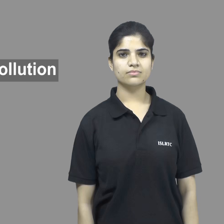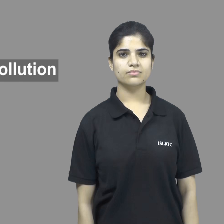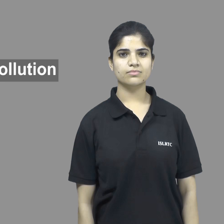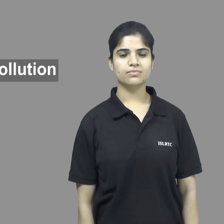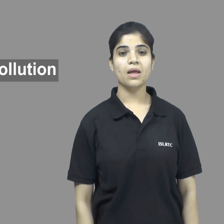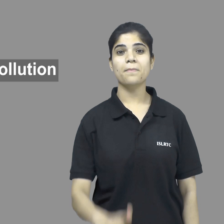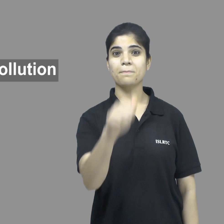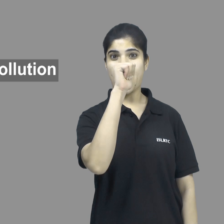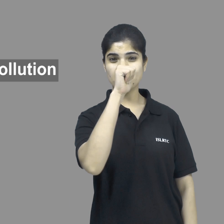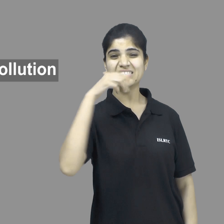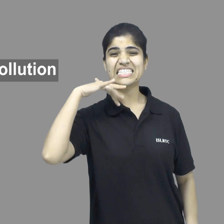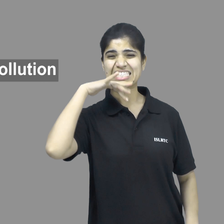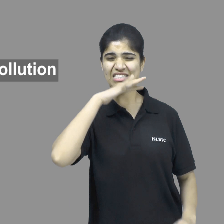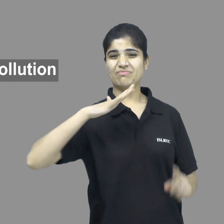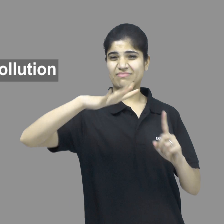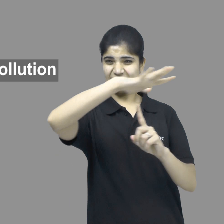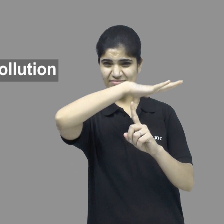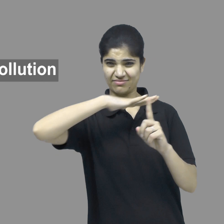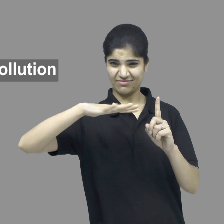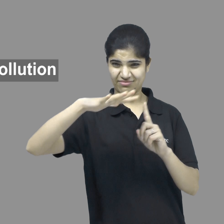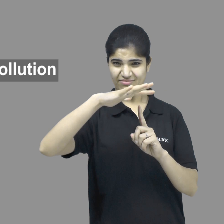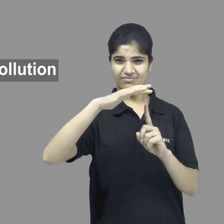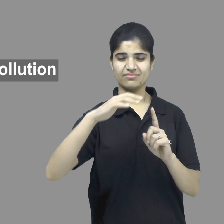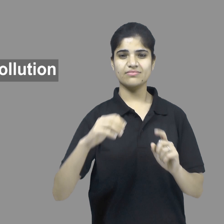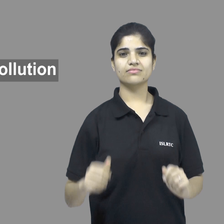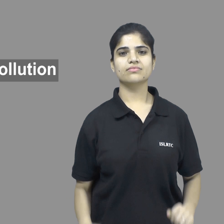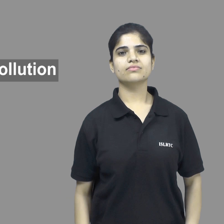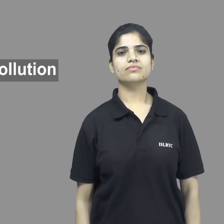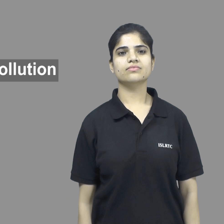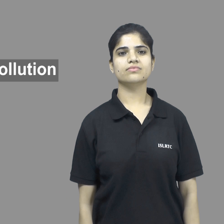Water Pollution